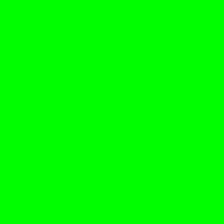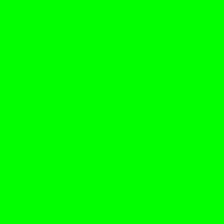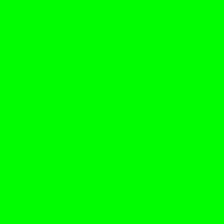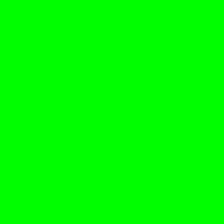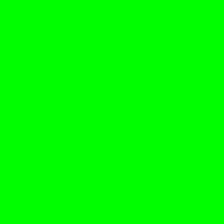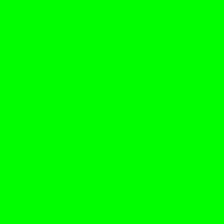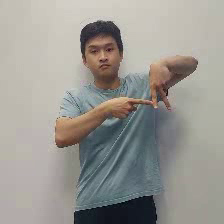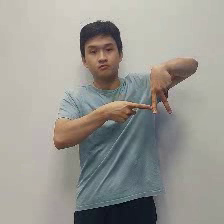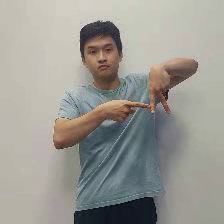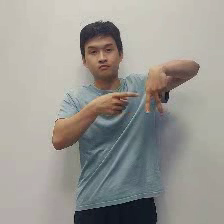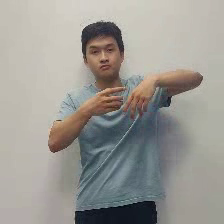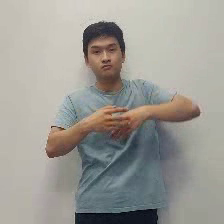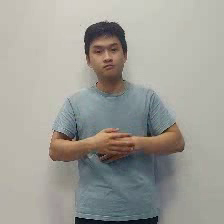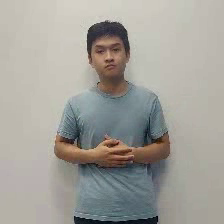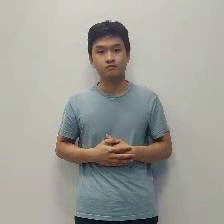Chân